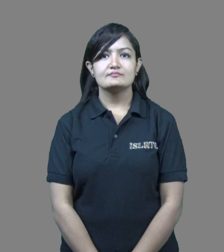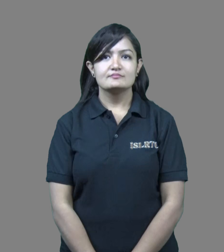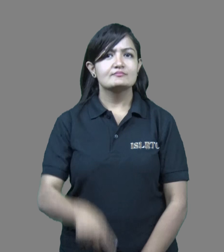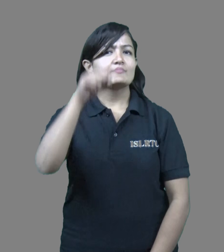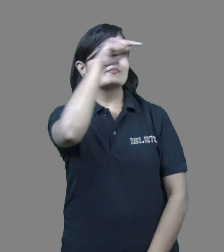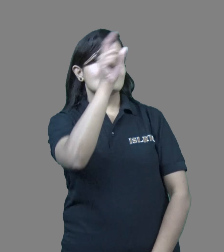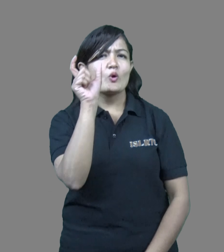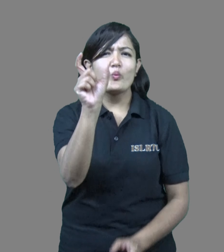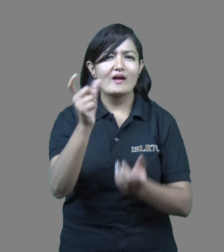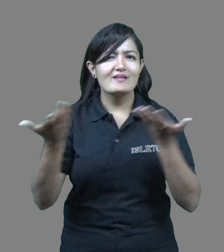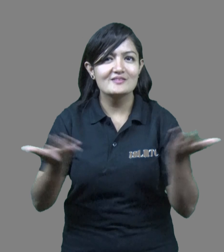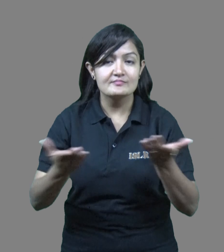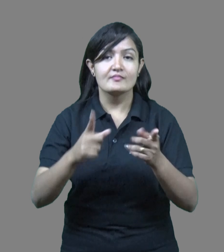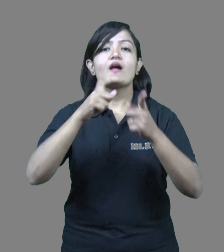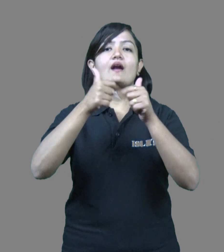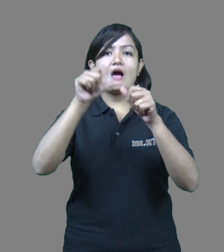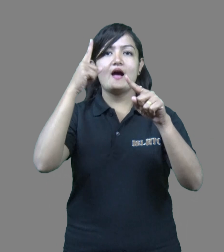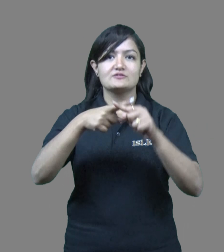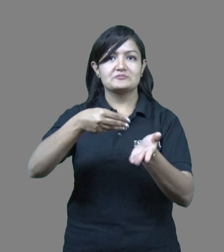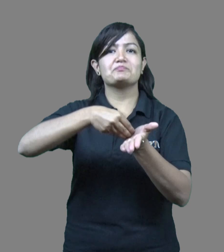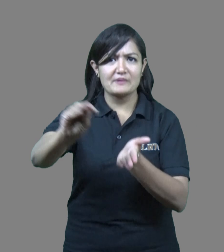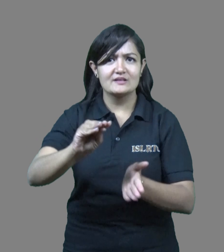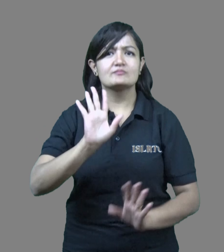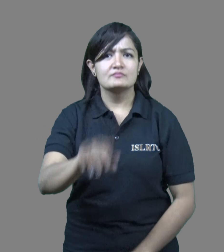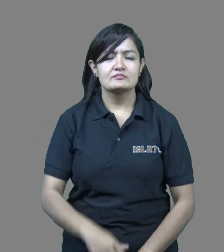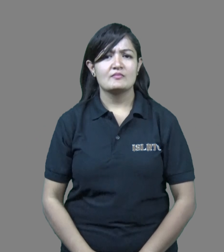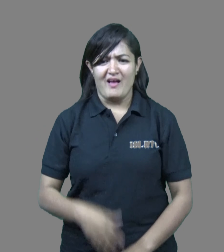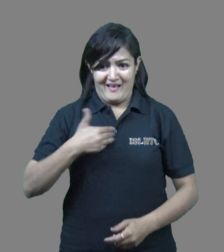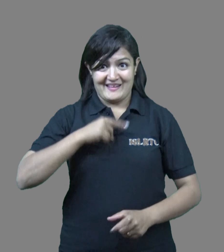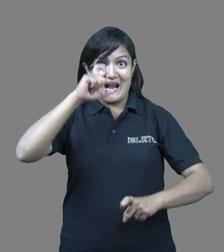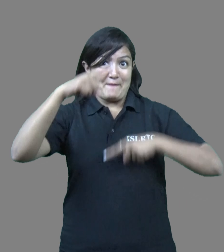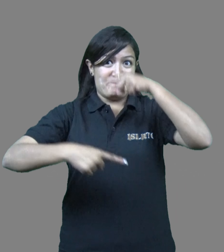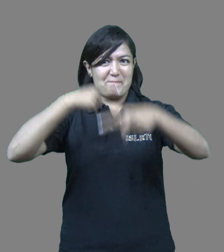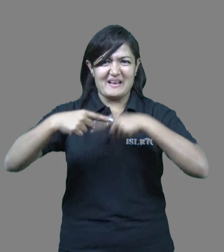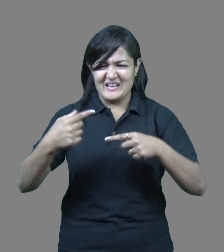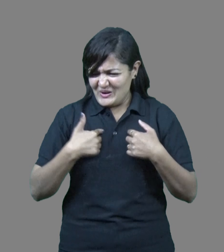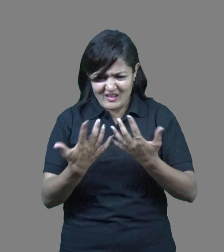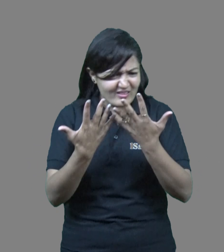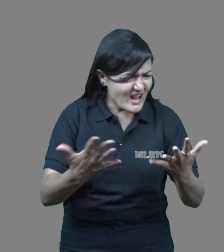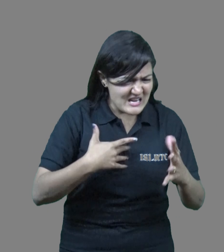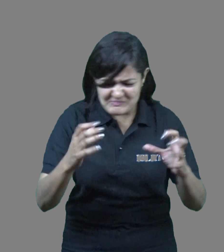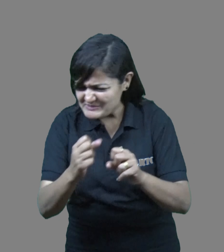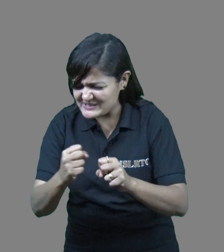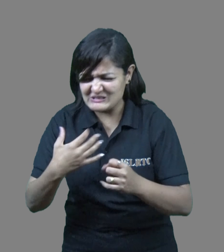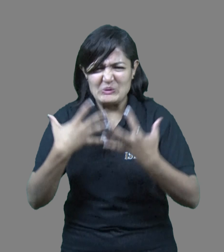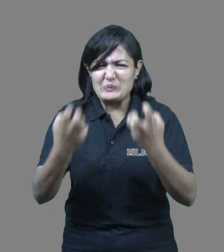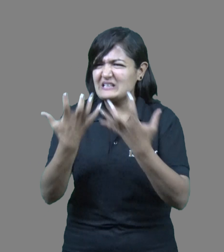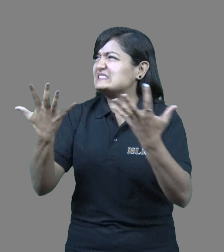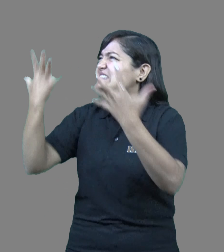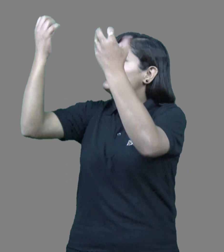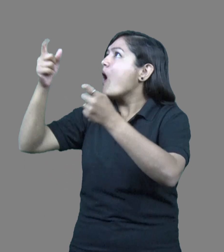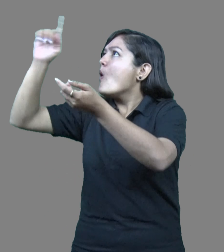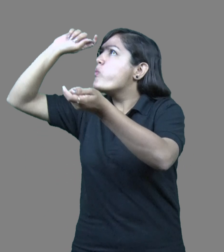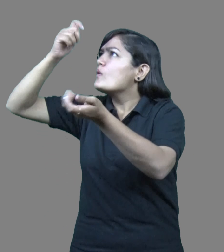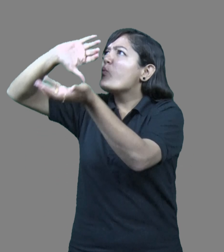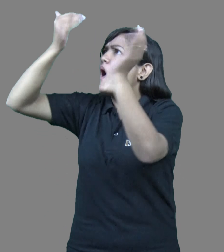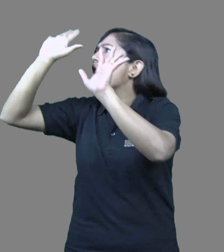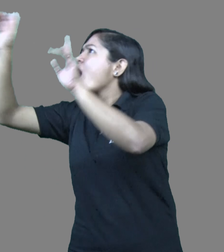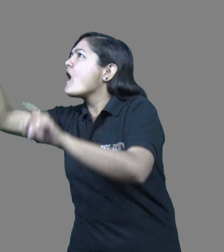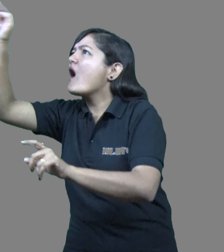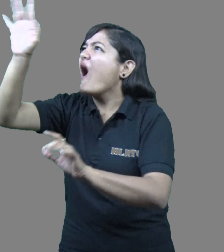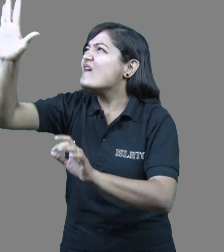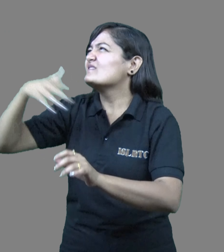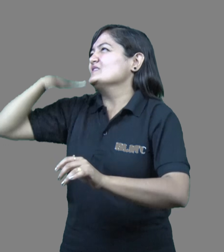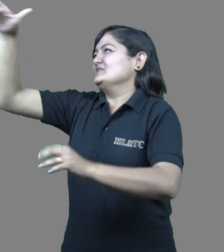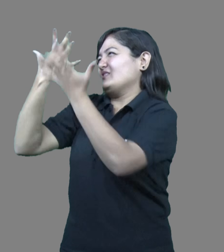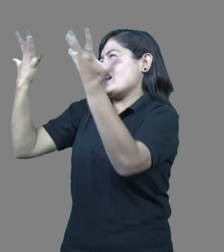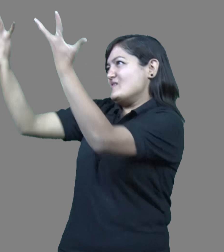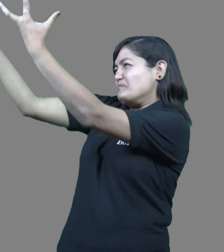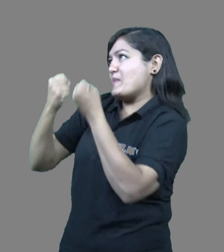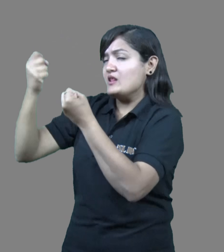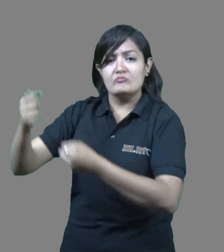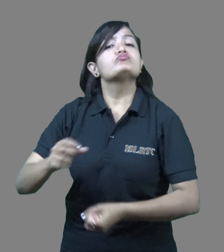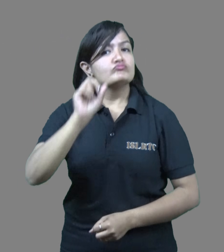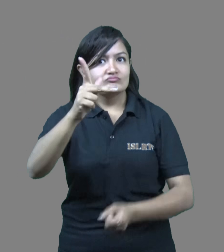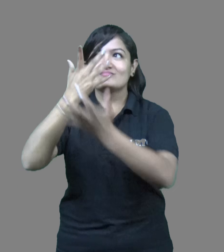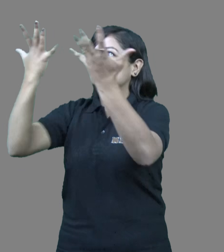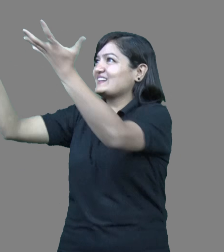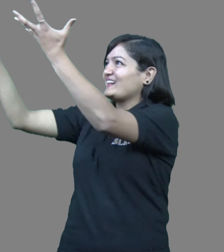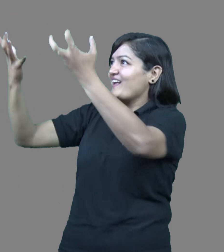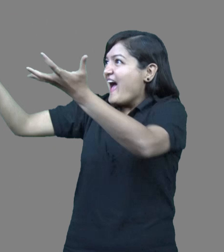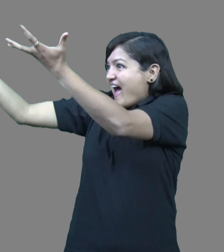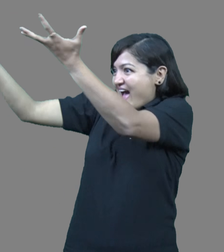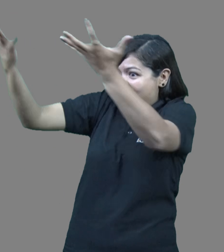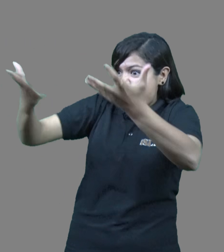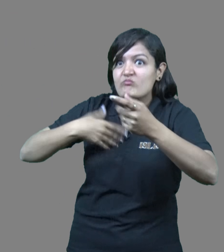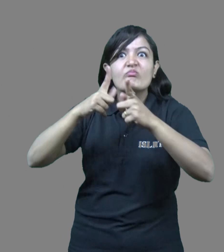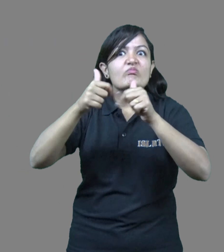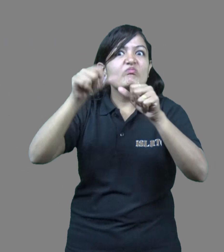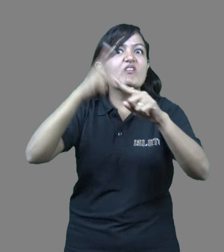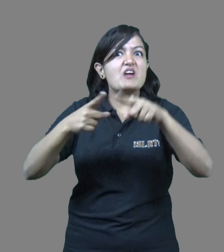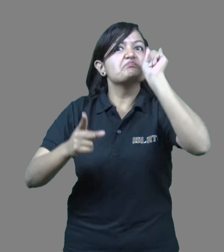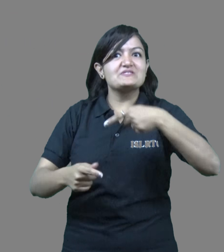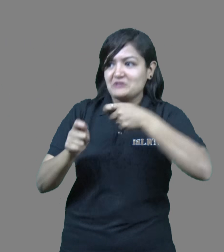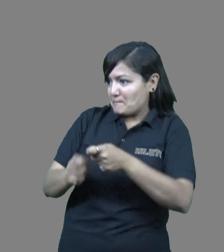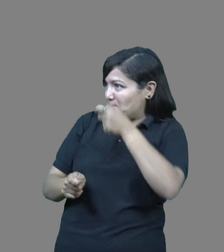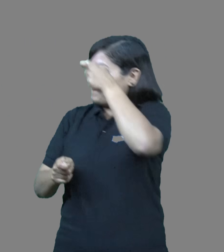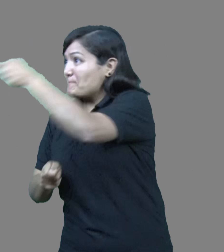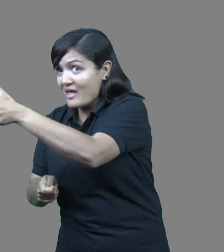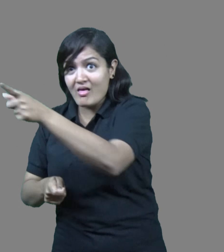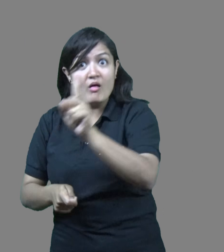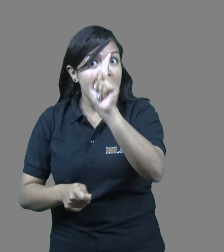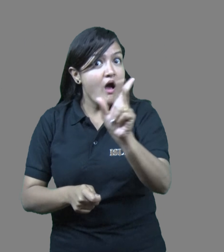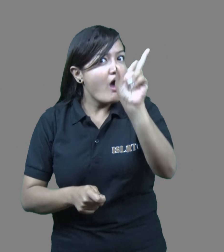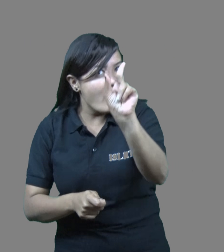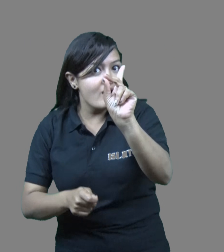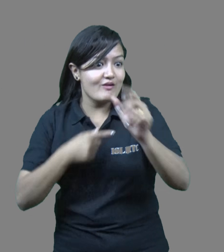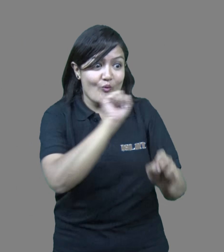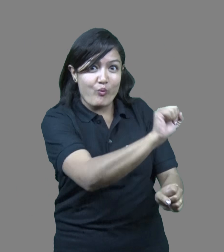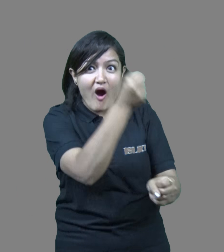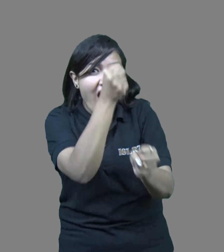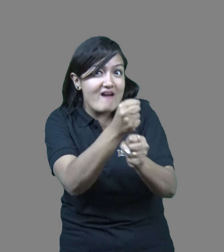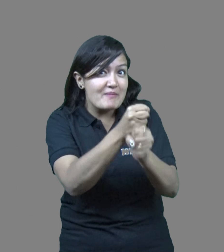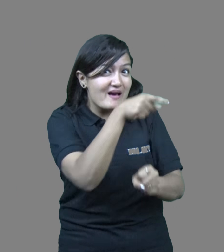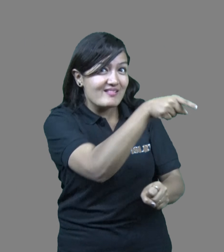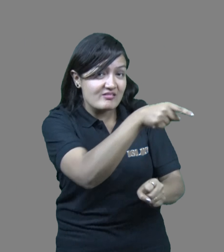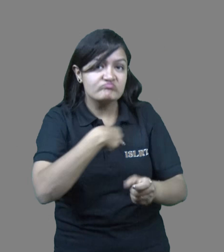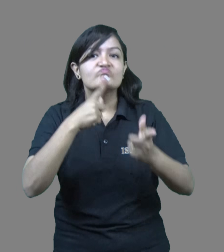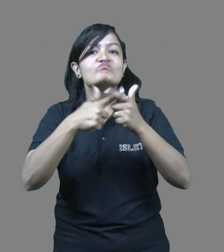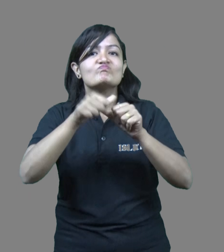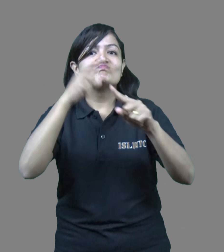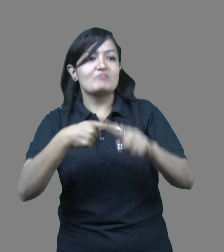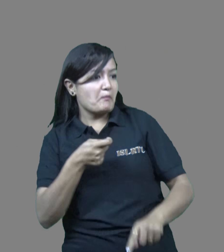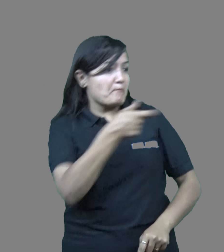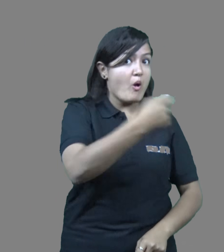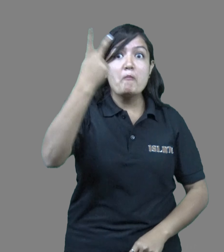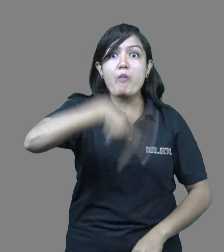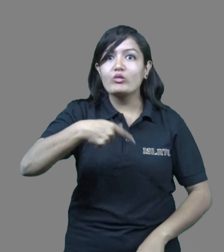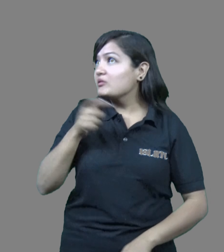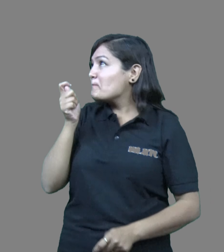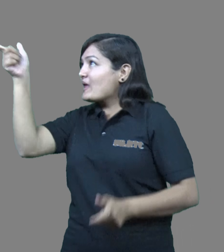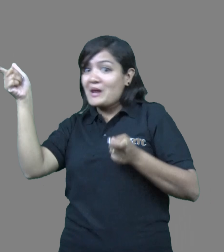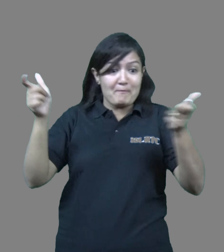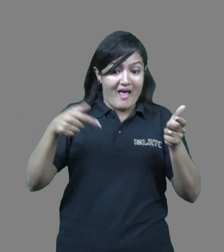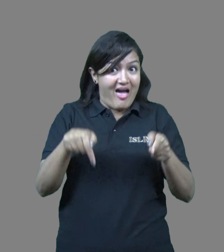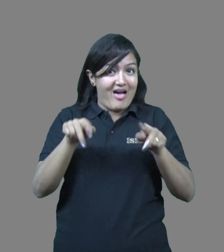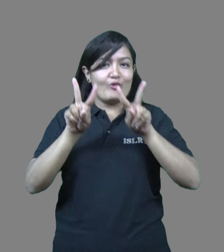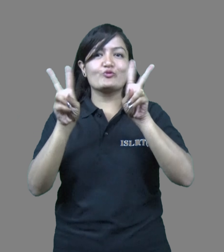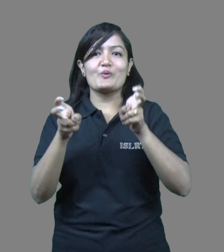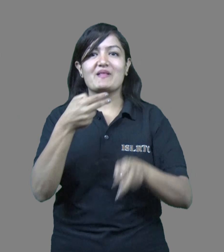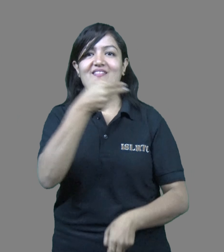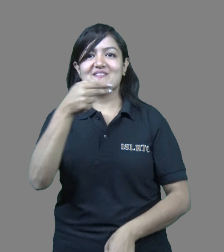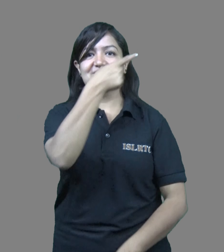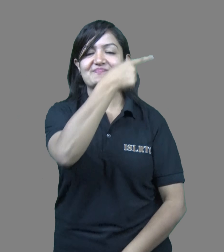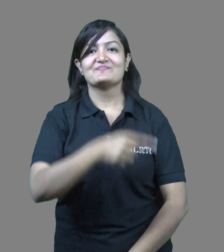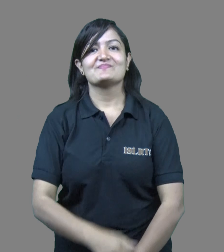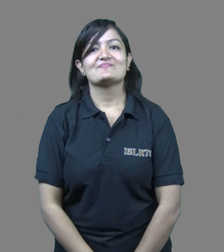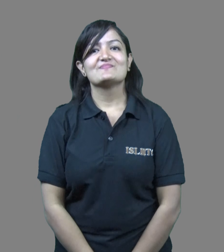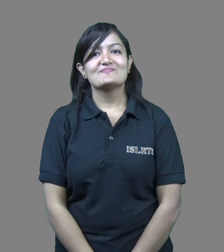Import Duty